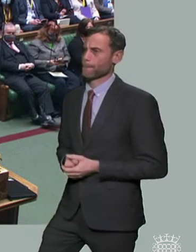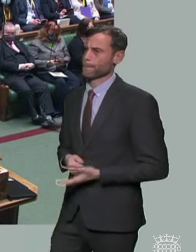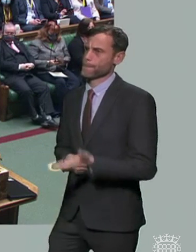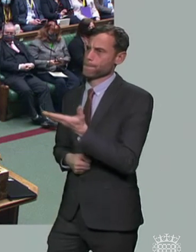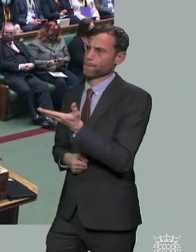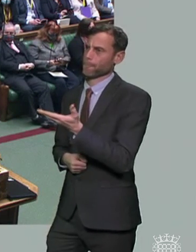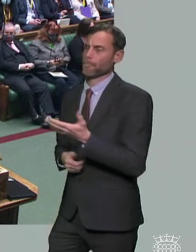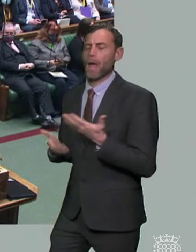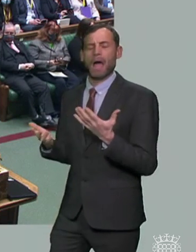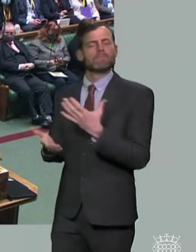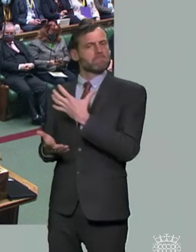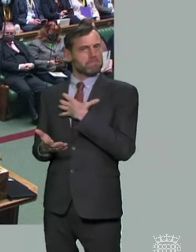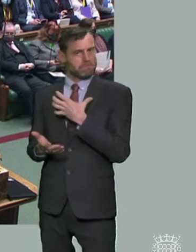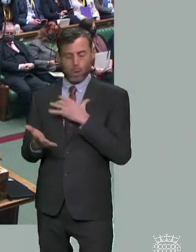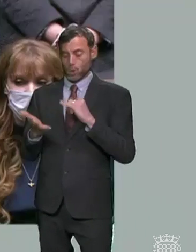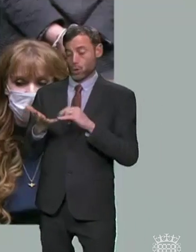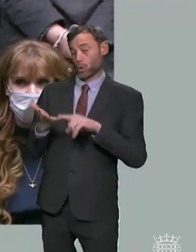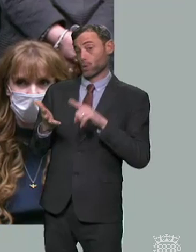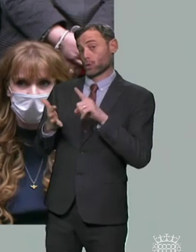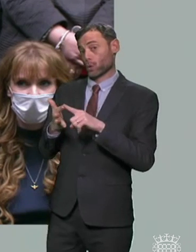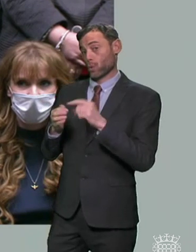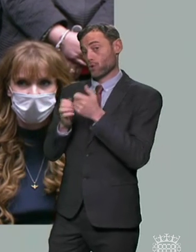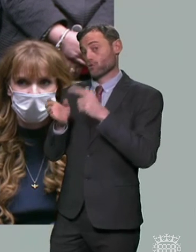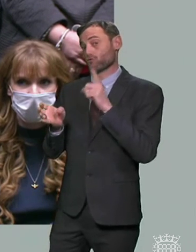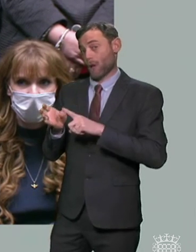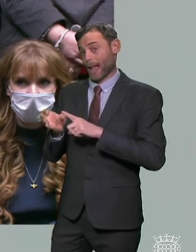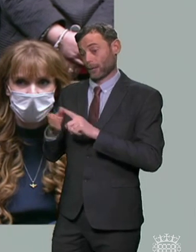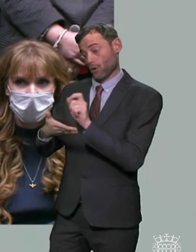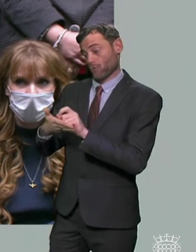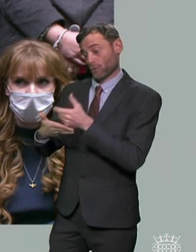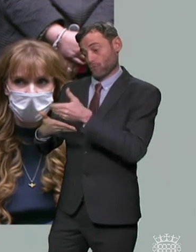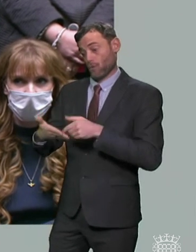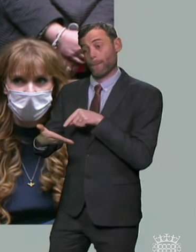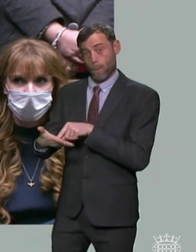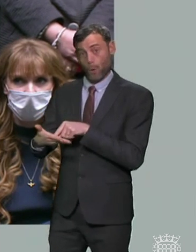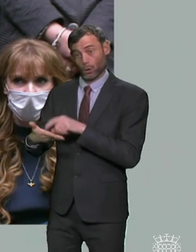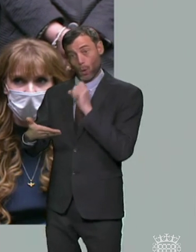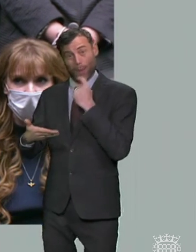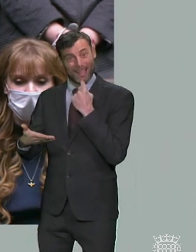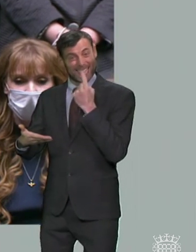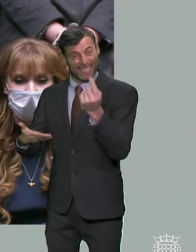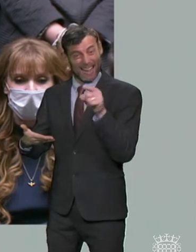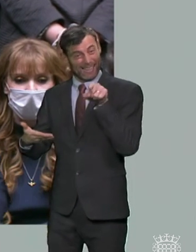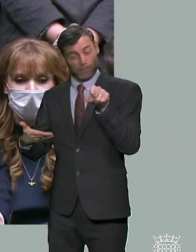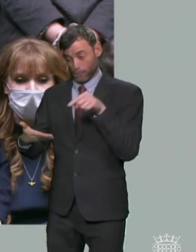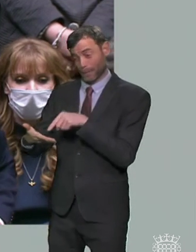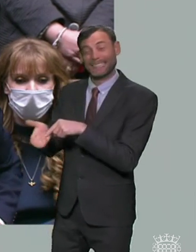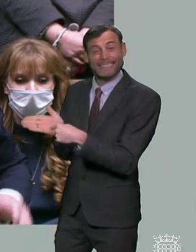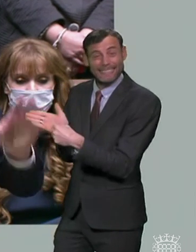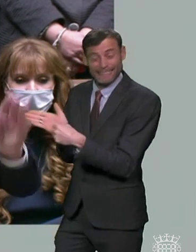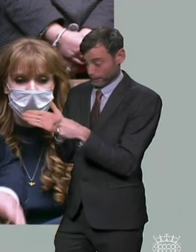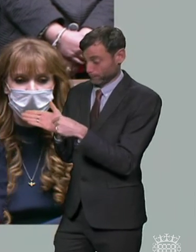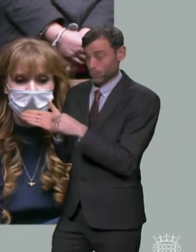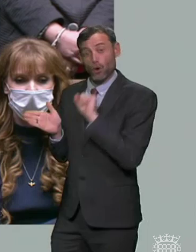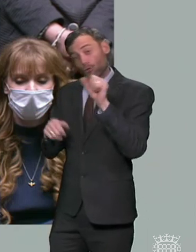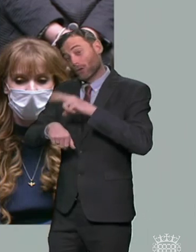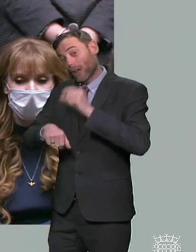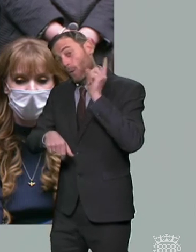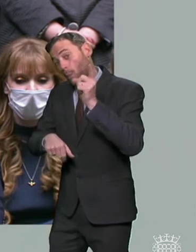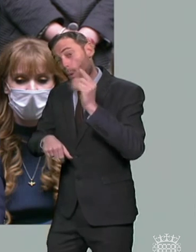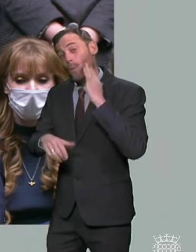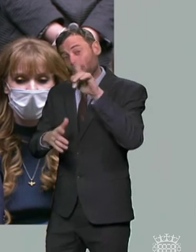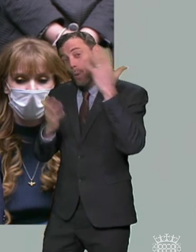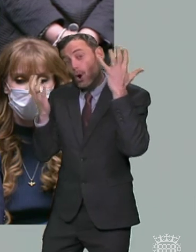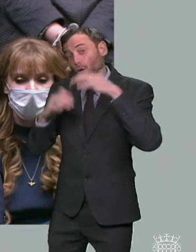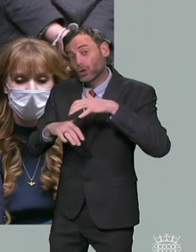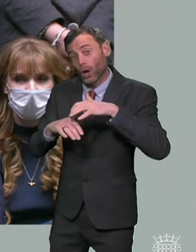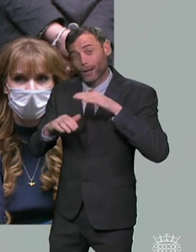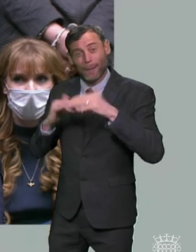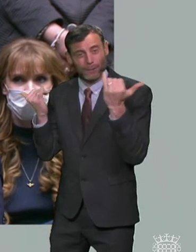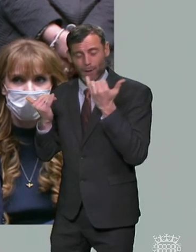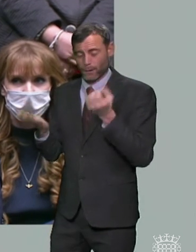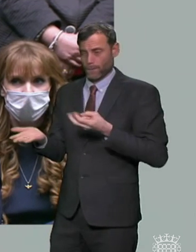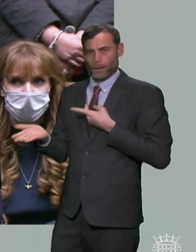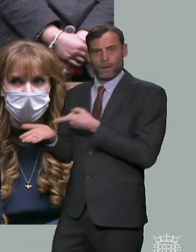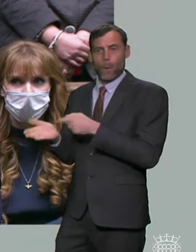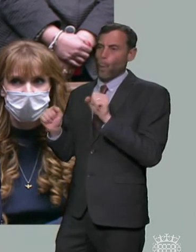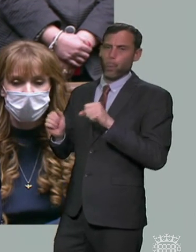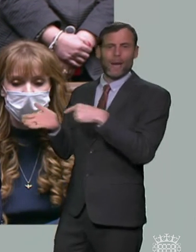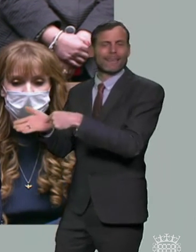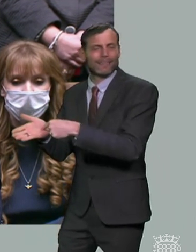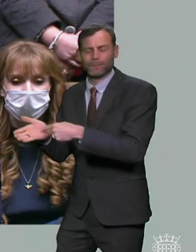So apparently Sue Gray is going to tell the Prime Minister when he first became aware that his staff had concerns about 20 May.